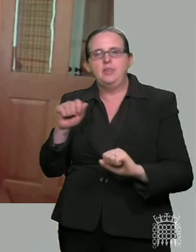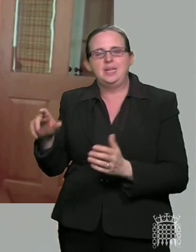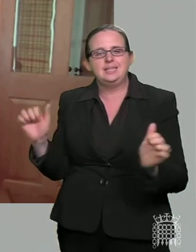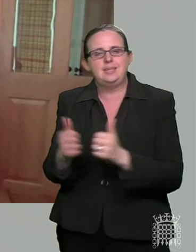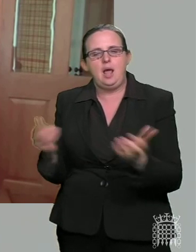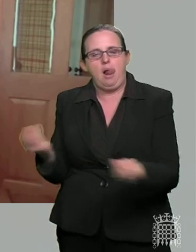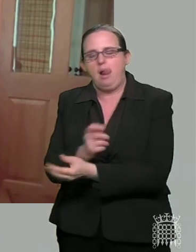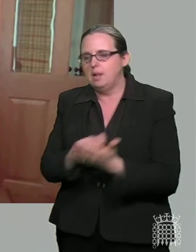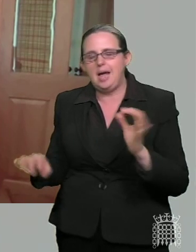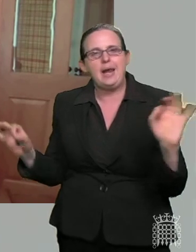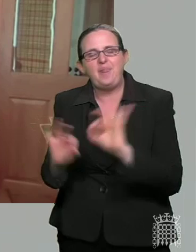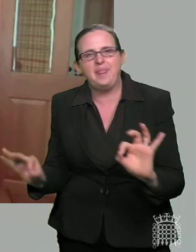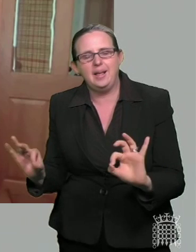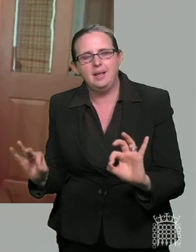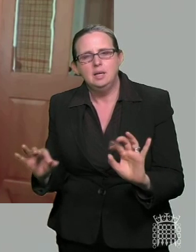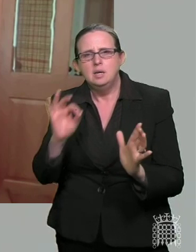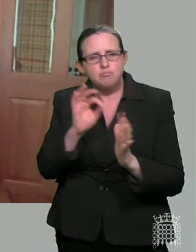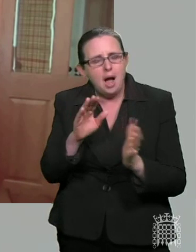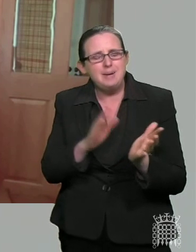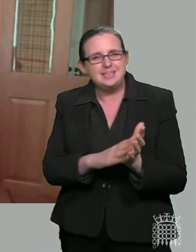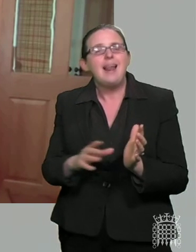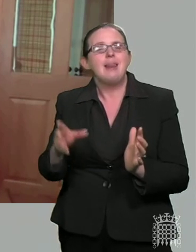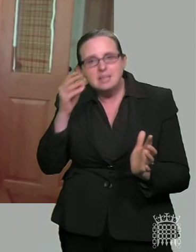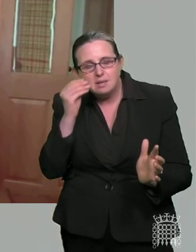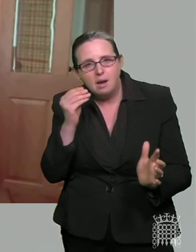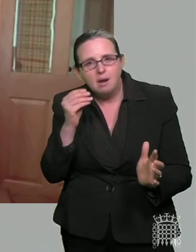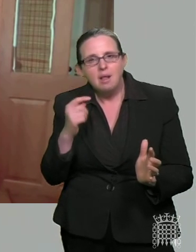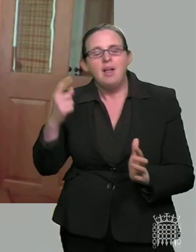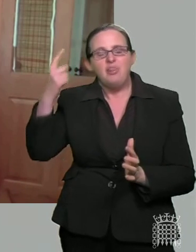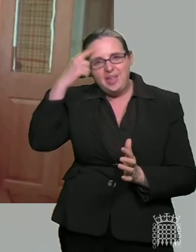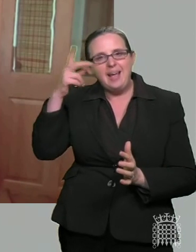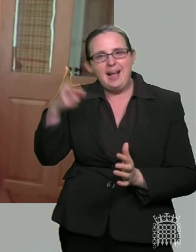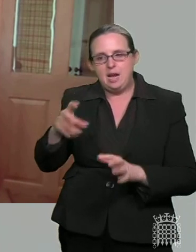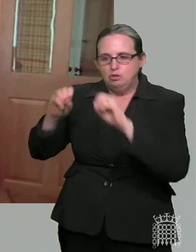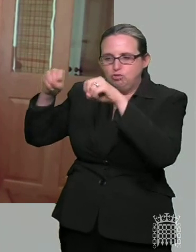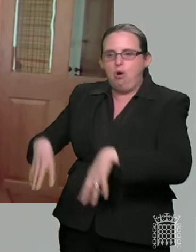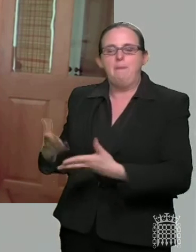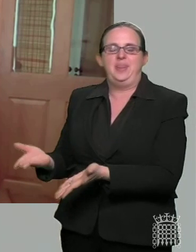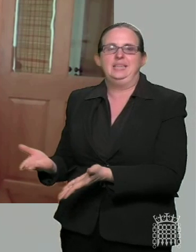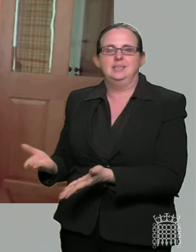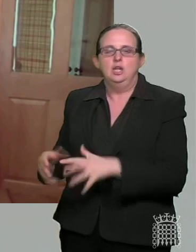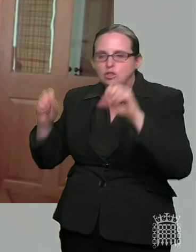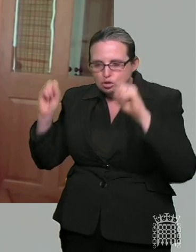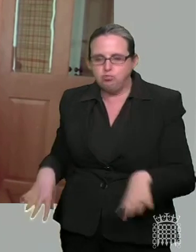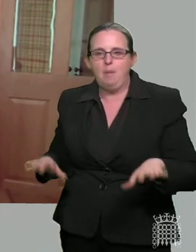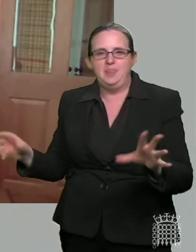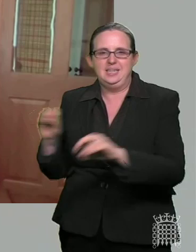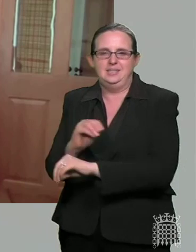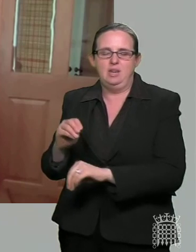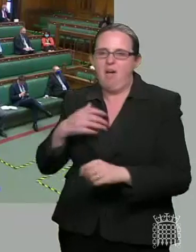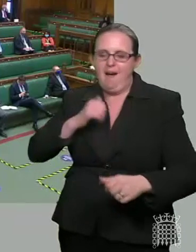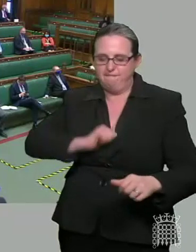Will the Prime Minister finally listen, think again, and ditch a deal that will send our farmers down under?